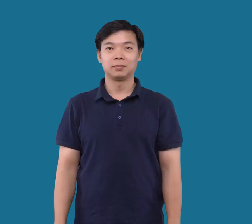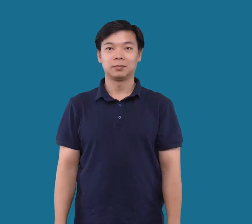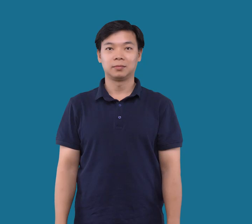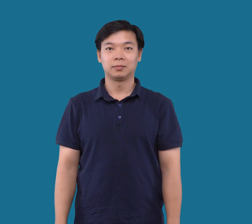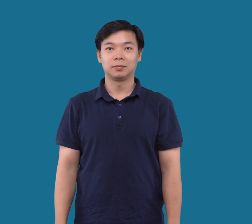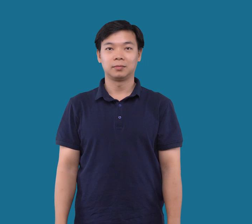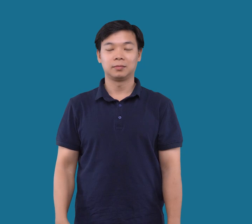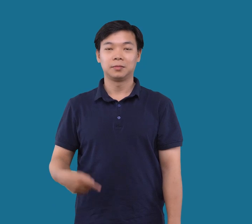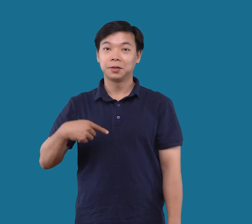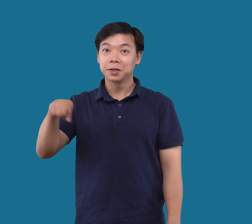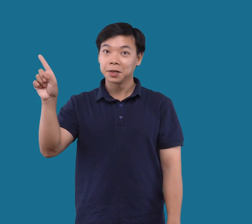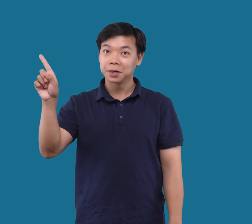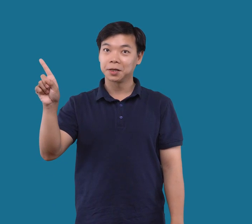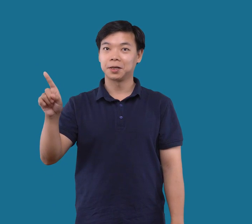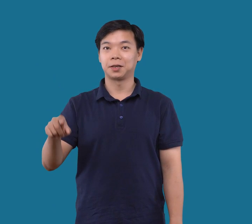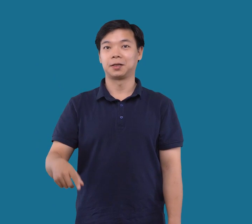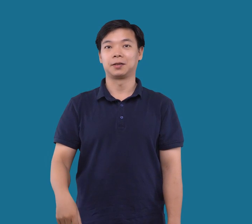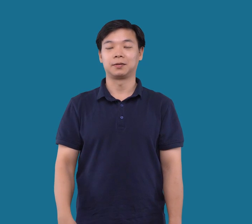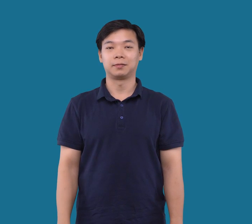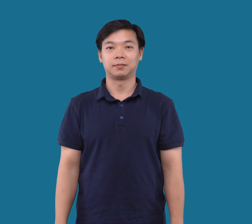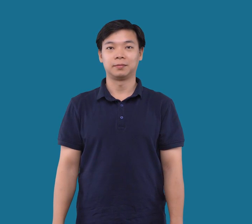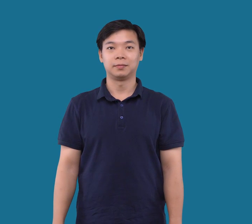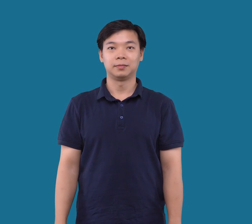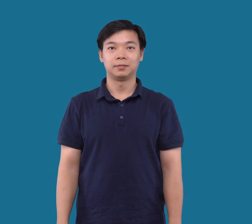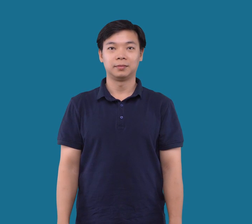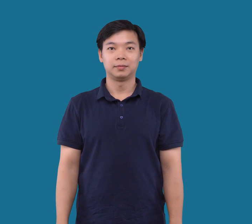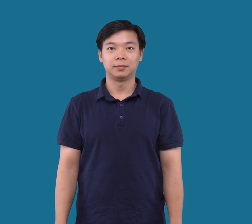đi